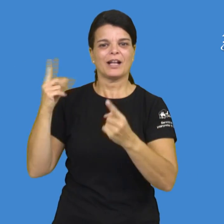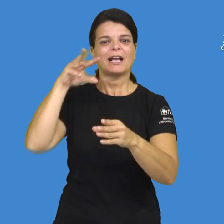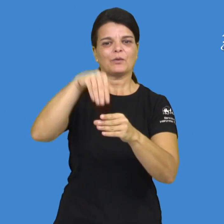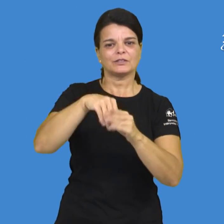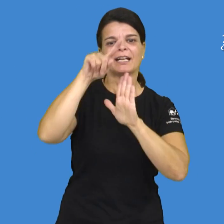dentro